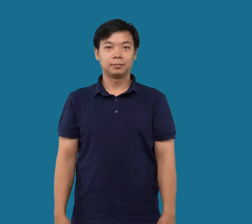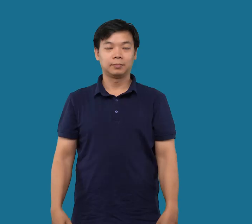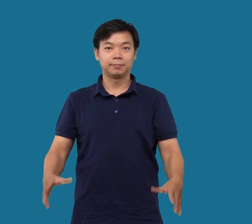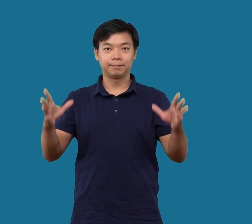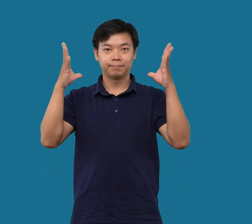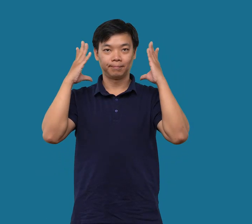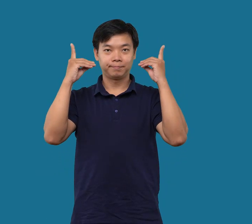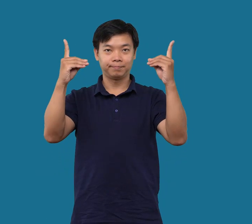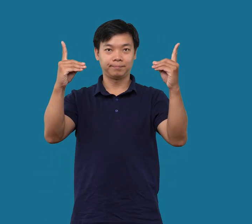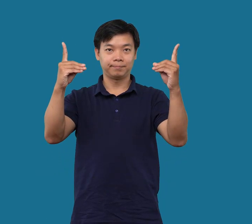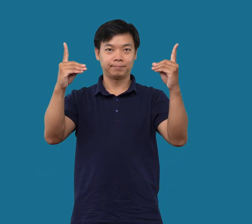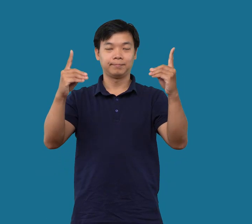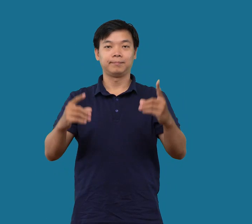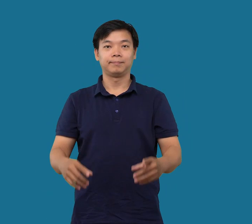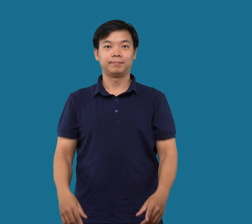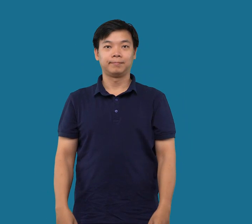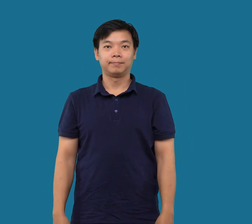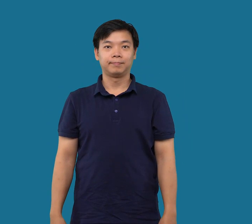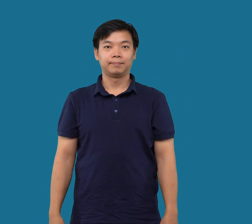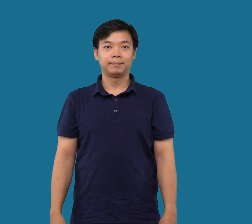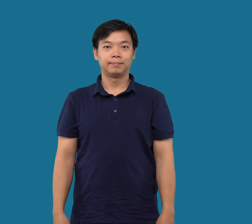hình dáng